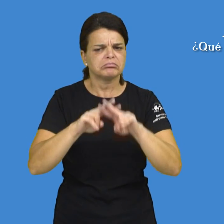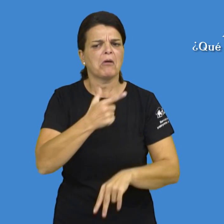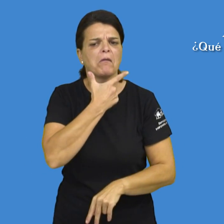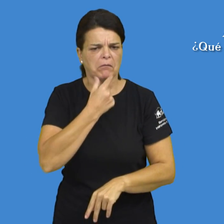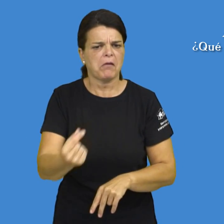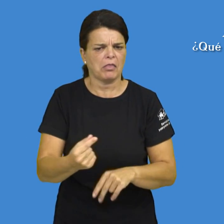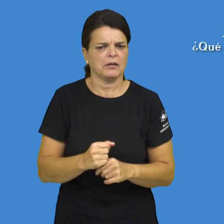fácil